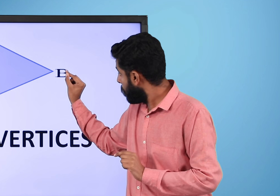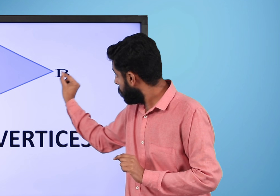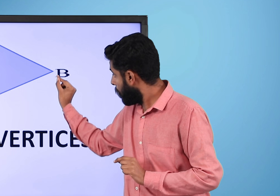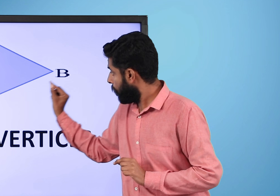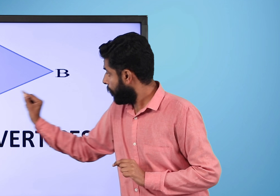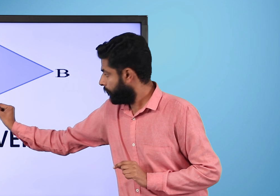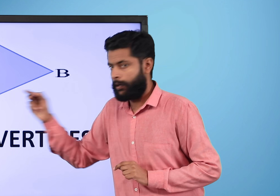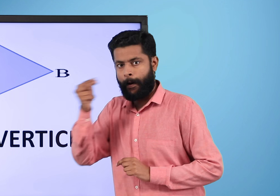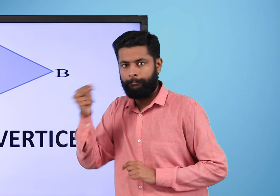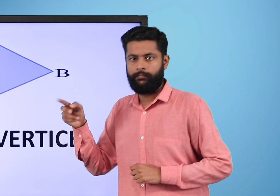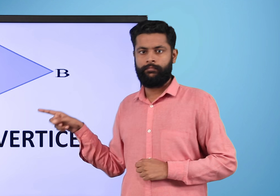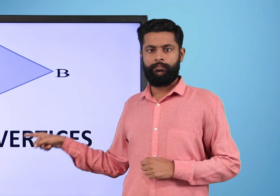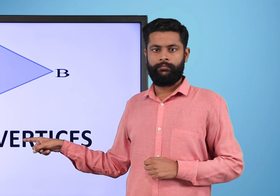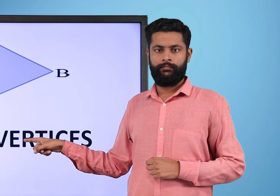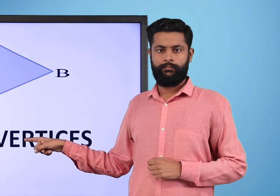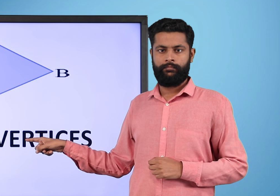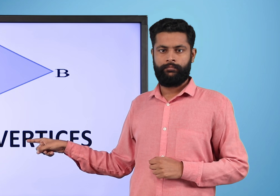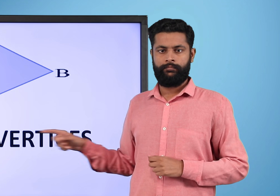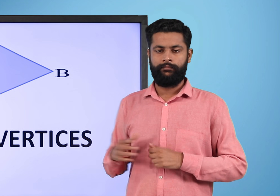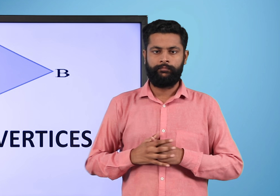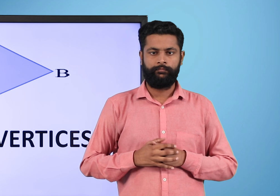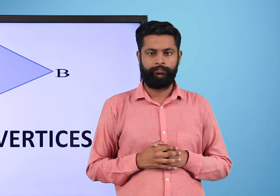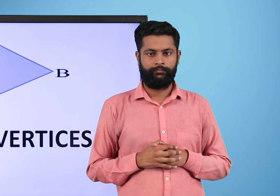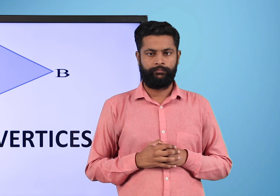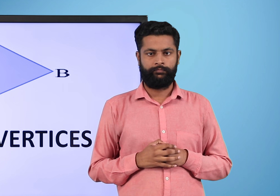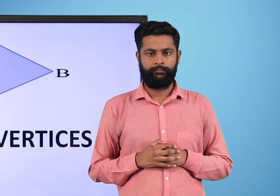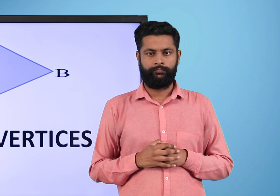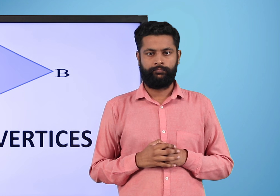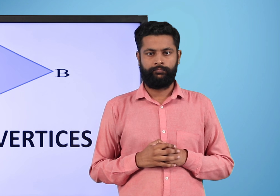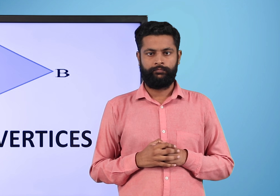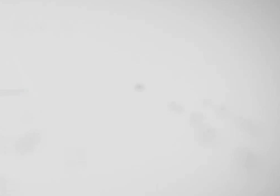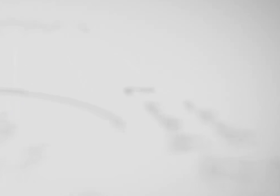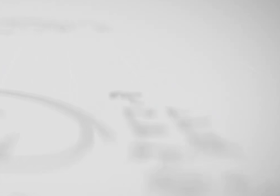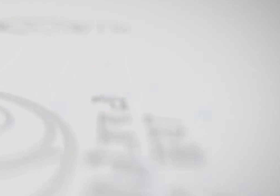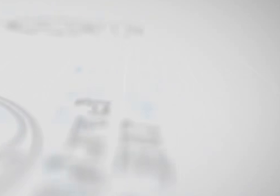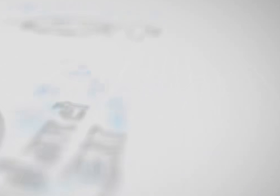They are the end points of the side AB.